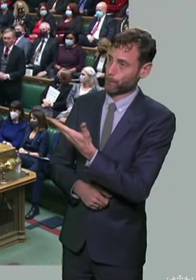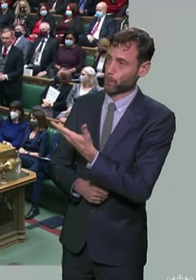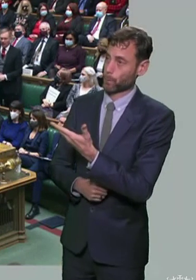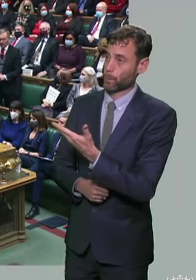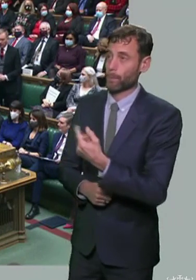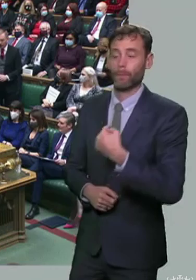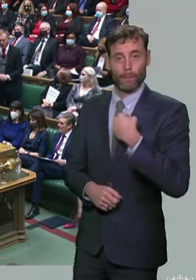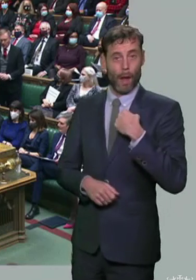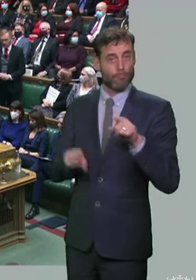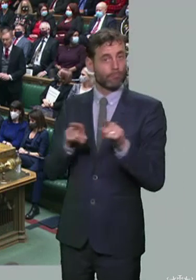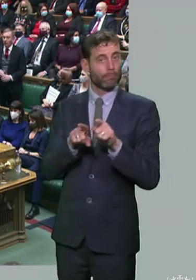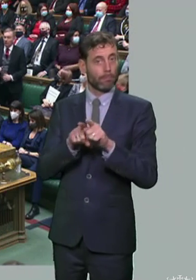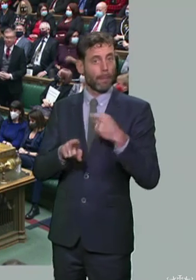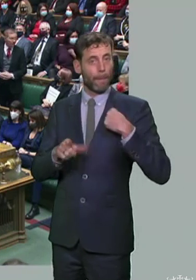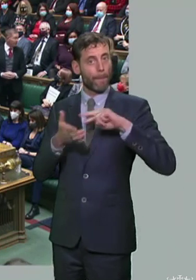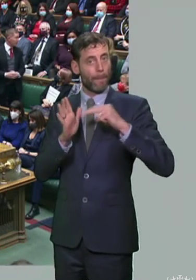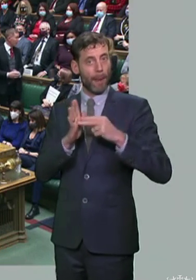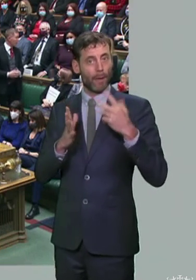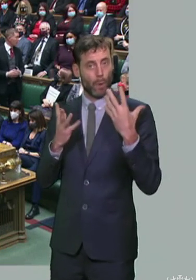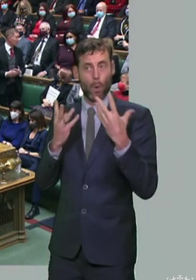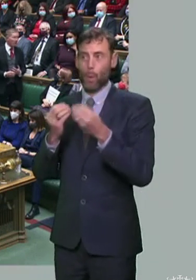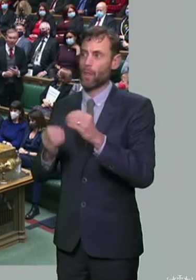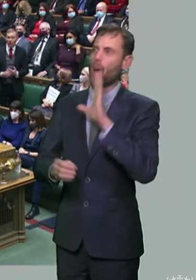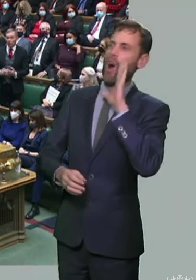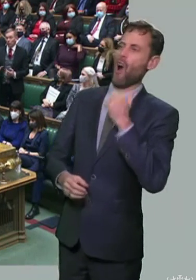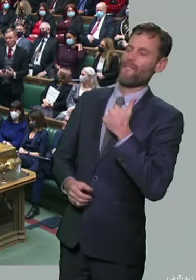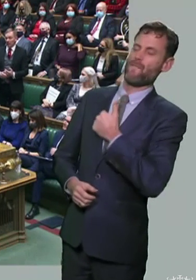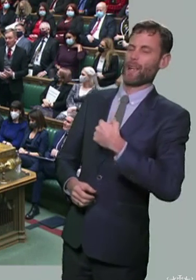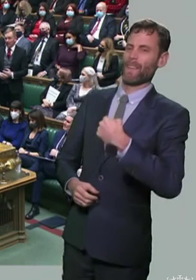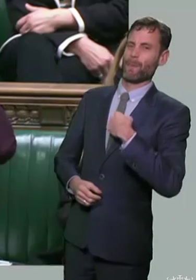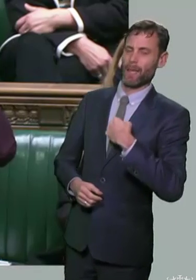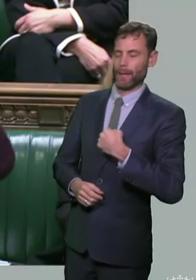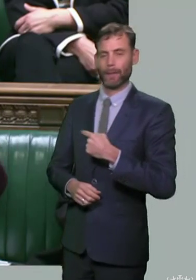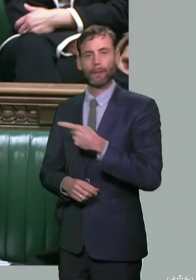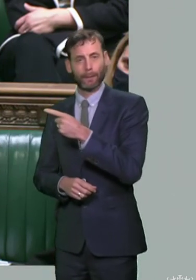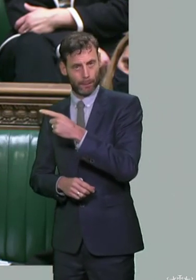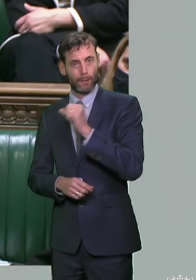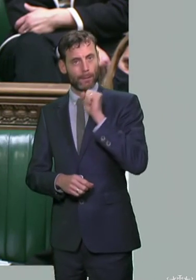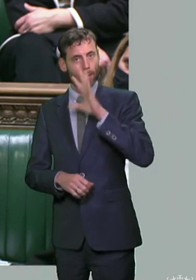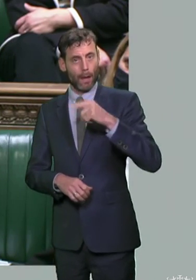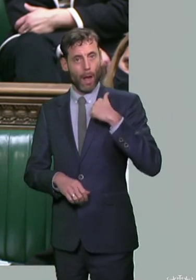I, too, will be attending in a few minutes’ time.